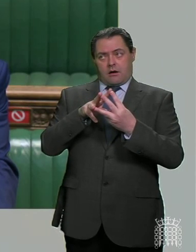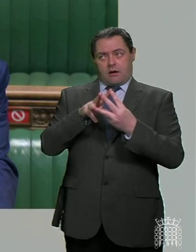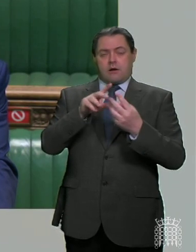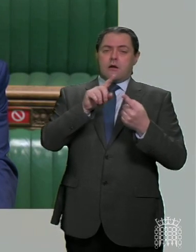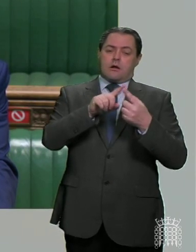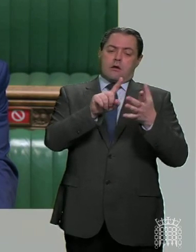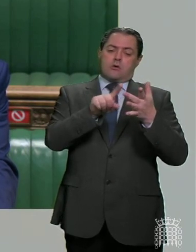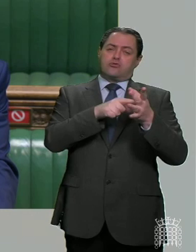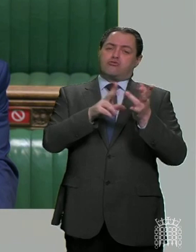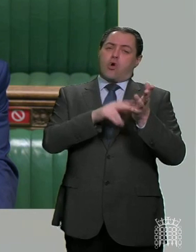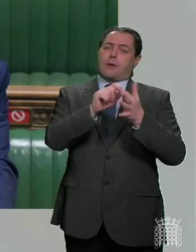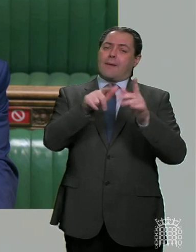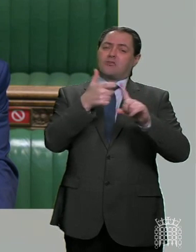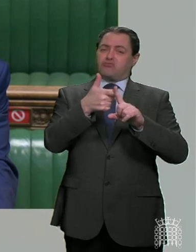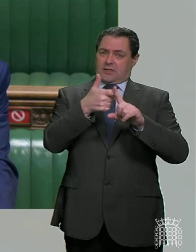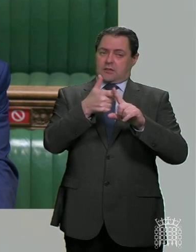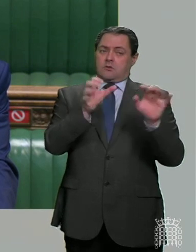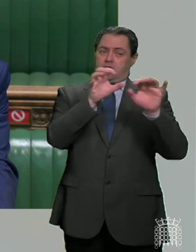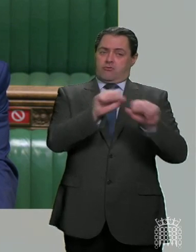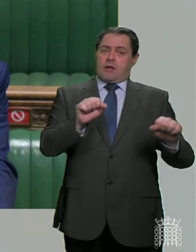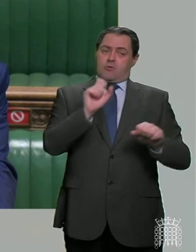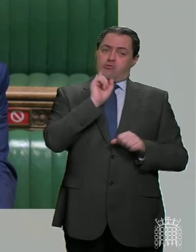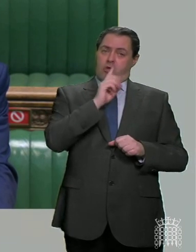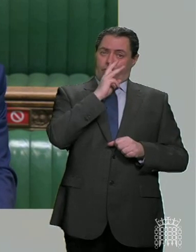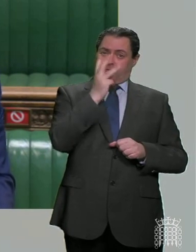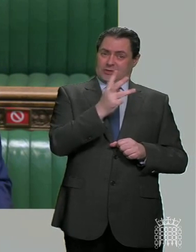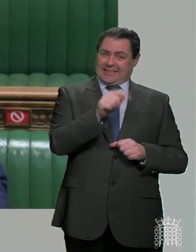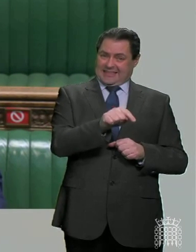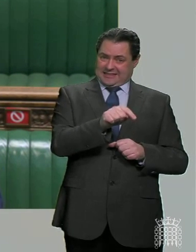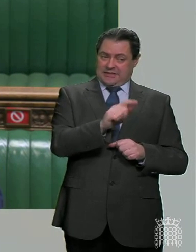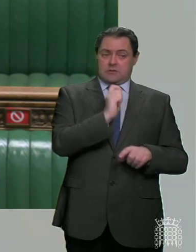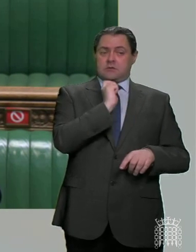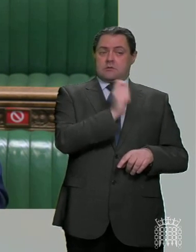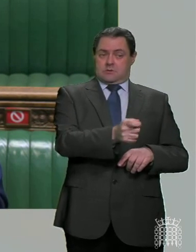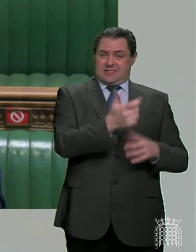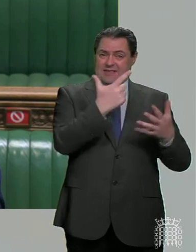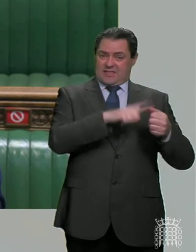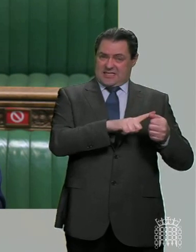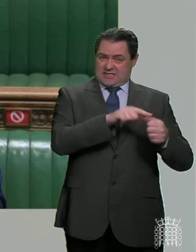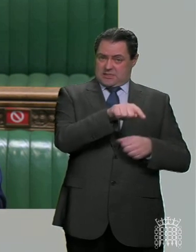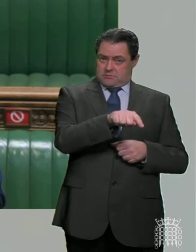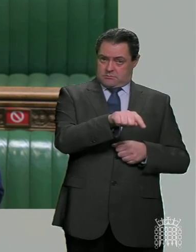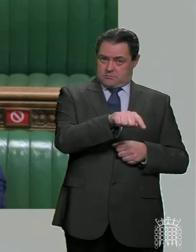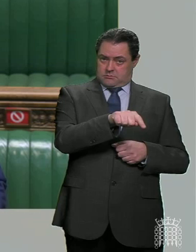John Patrick, convicted of raping a 13-year-old girl, received a seven-year sentence.